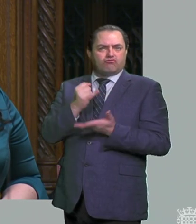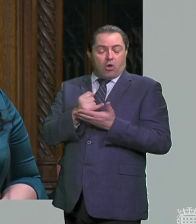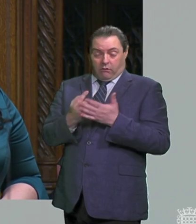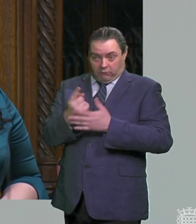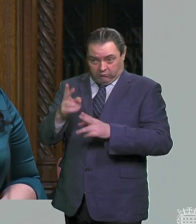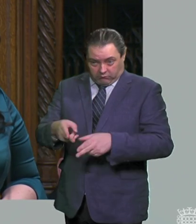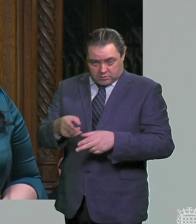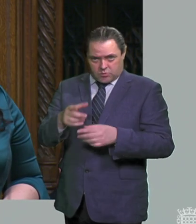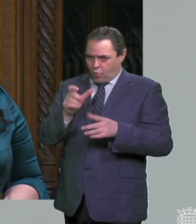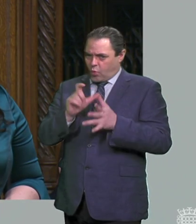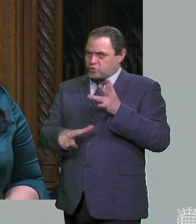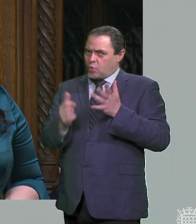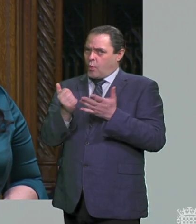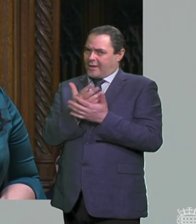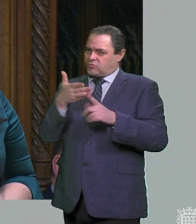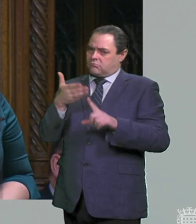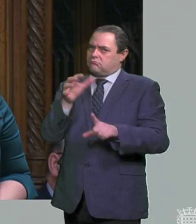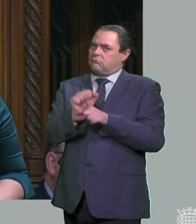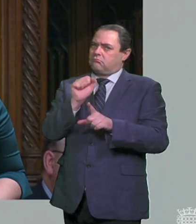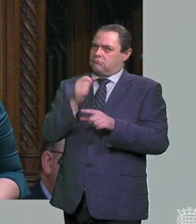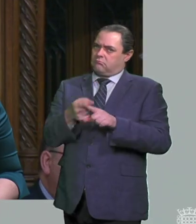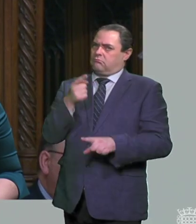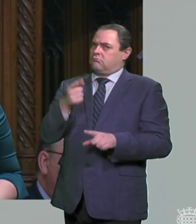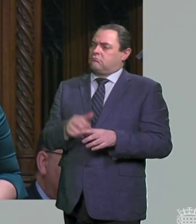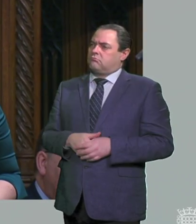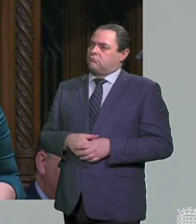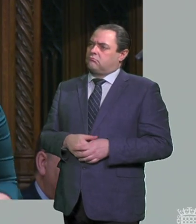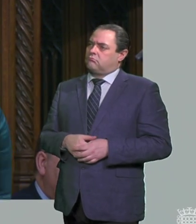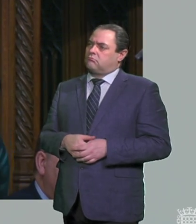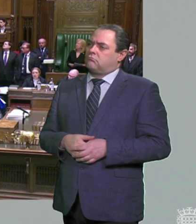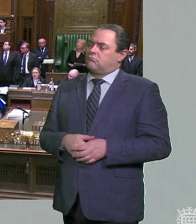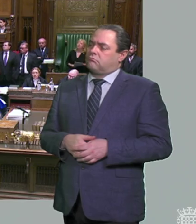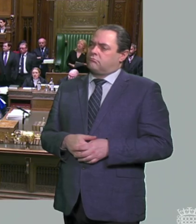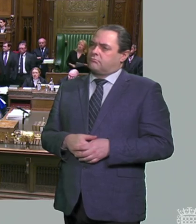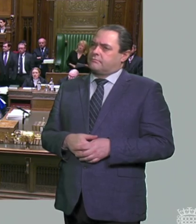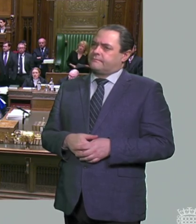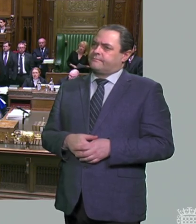What are we doing to increase the diagnosis of heart conditions in children and young people?